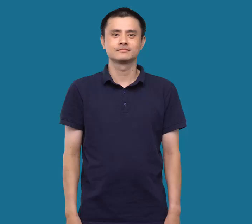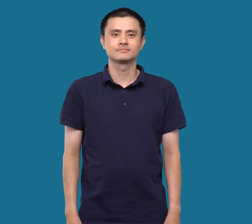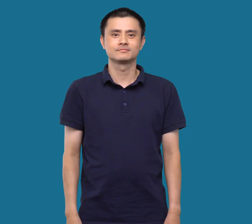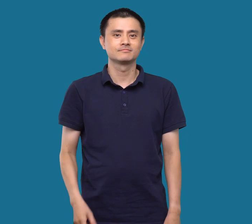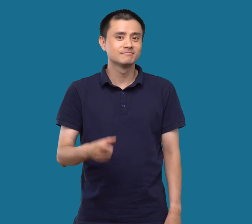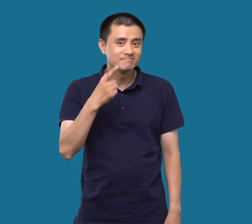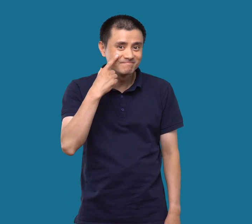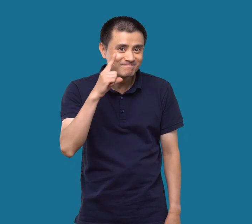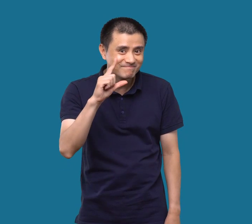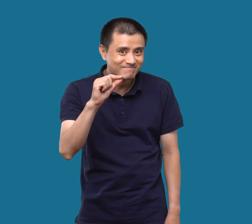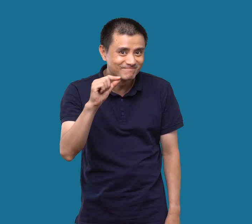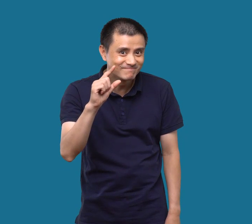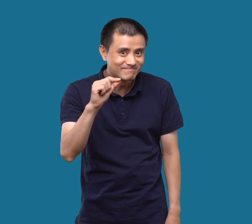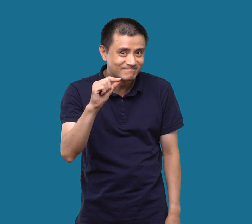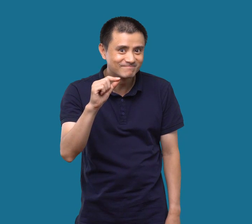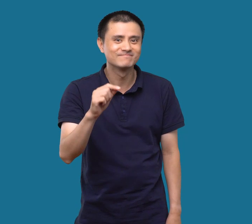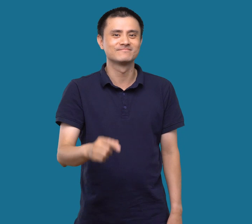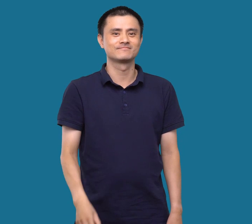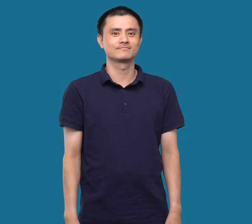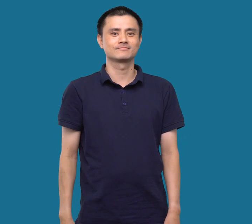làm quen